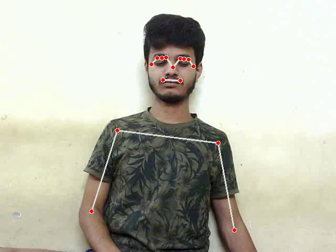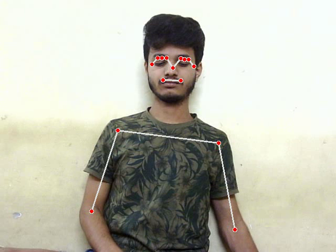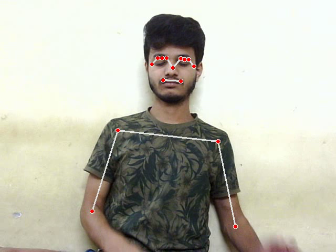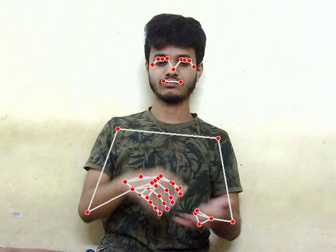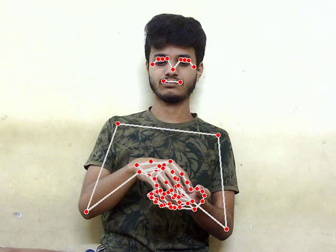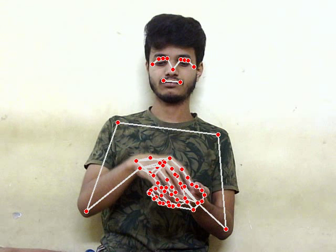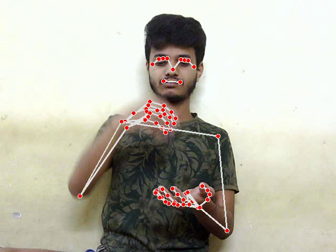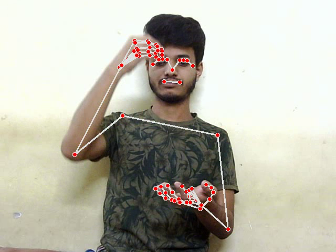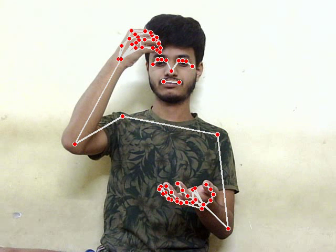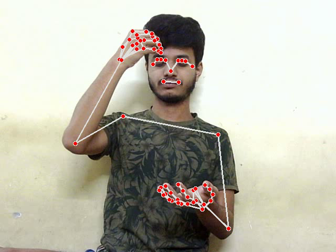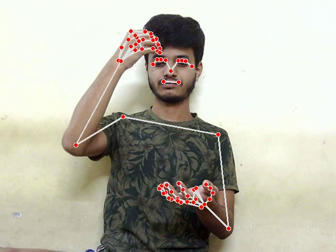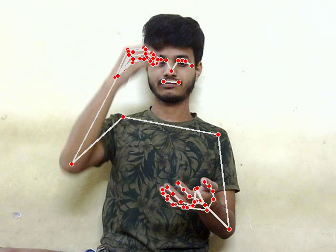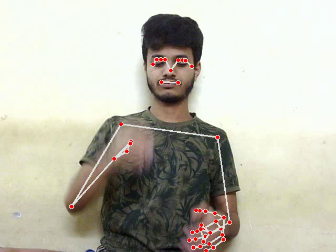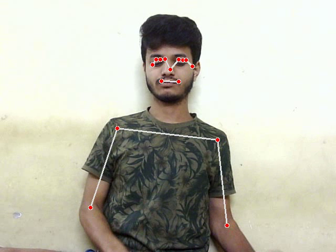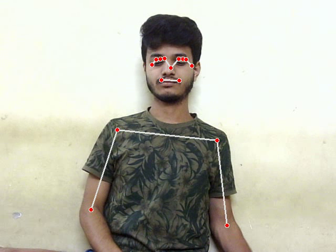learn